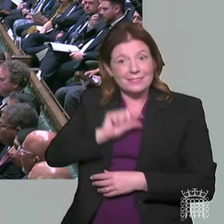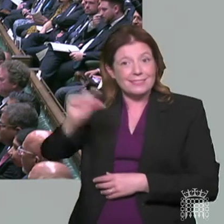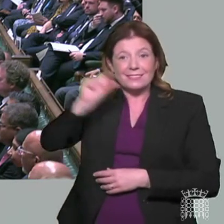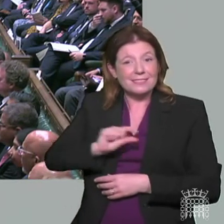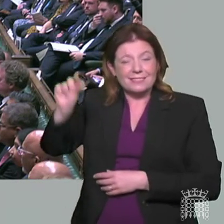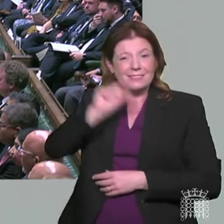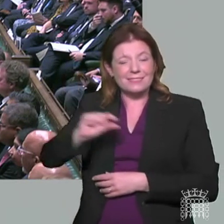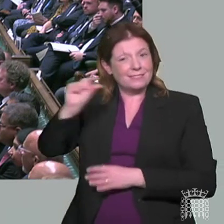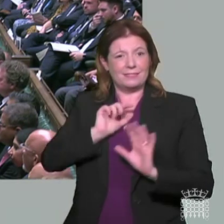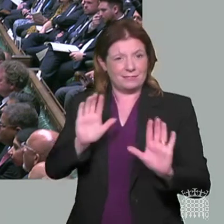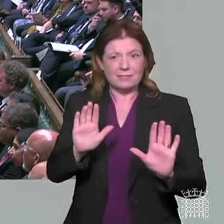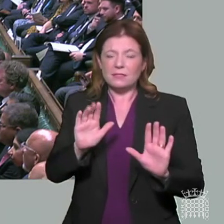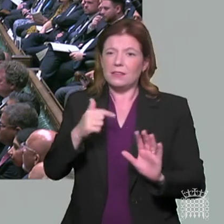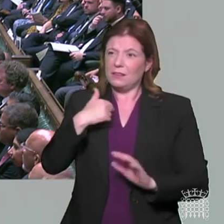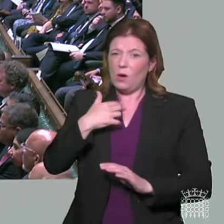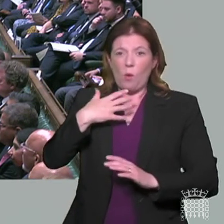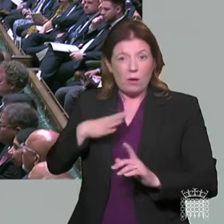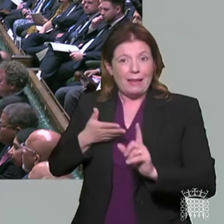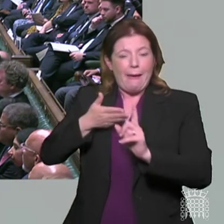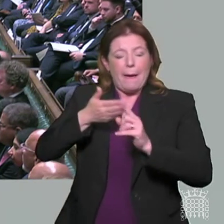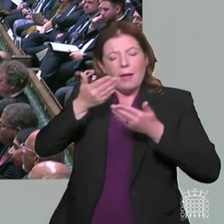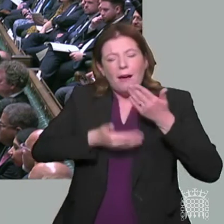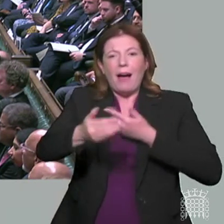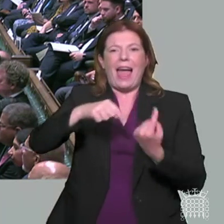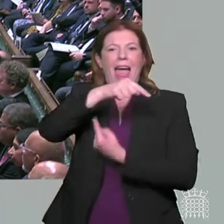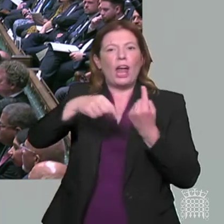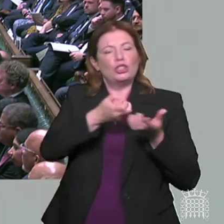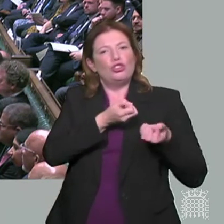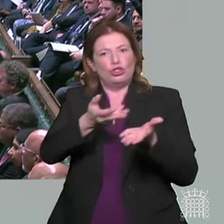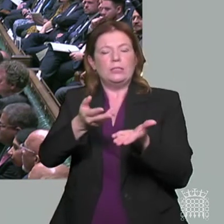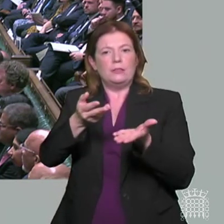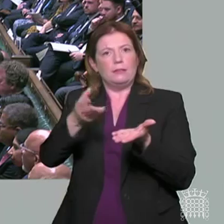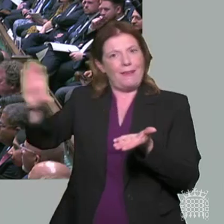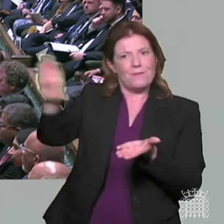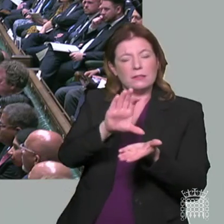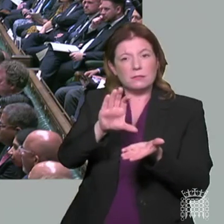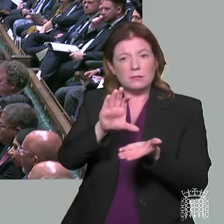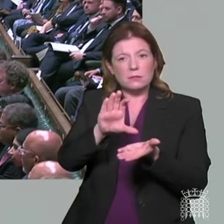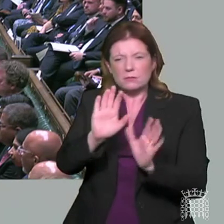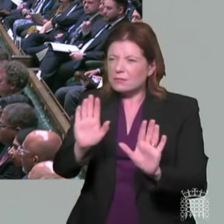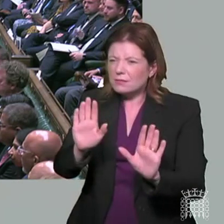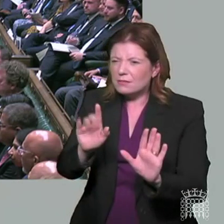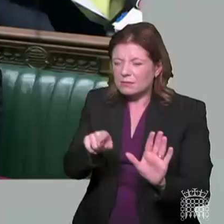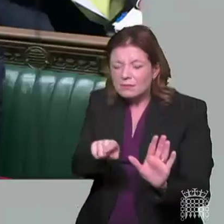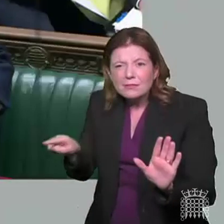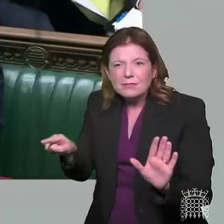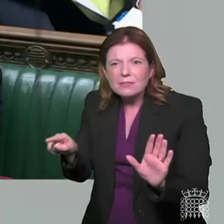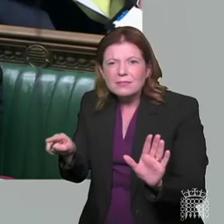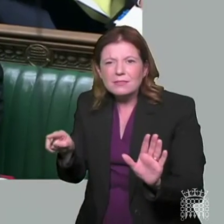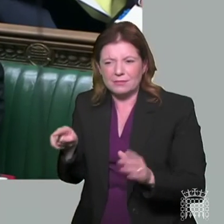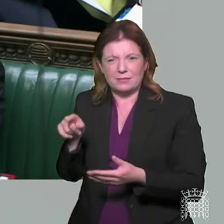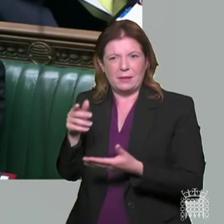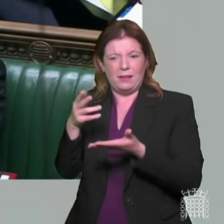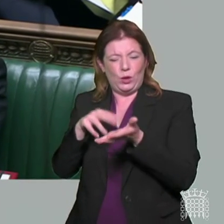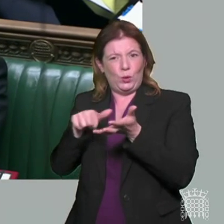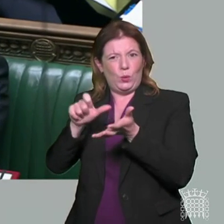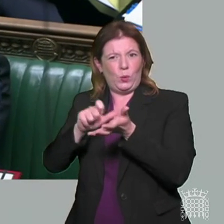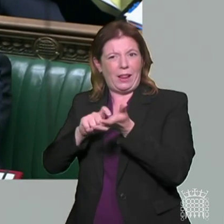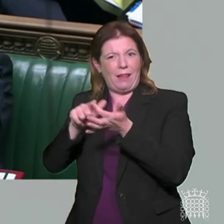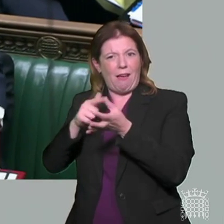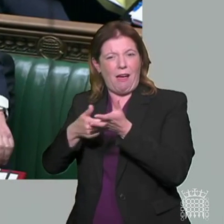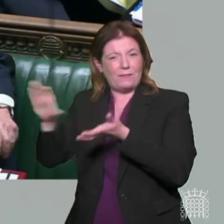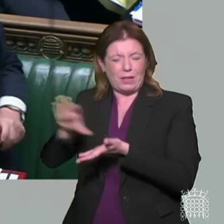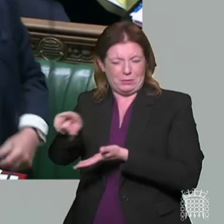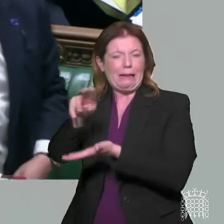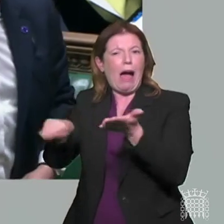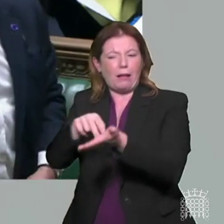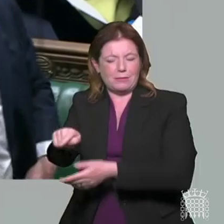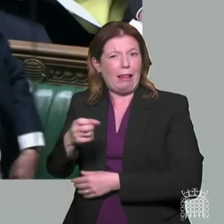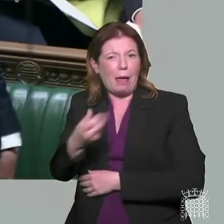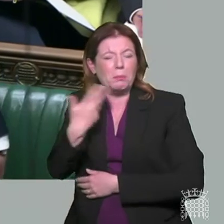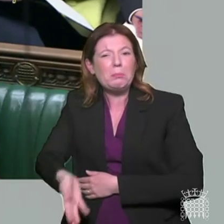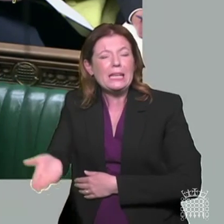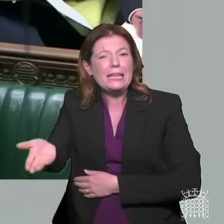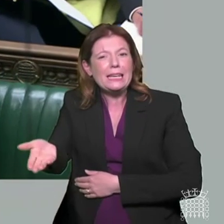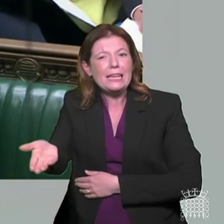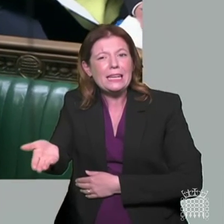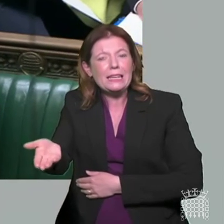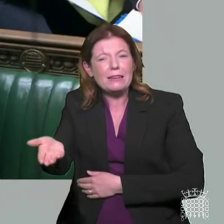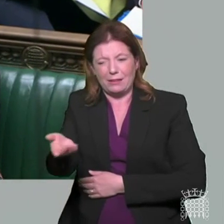What we want to see is investment in the long-term energy provision of our country; Labour has signally failed to do this, cancelling our nuclear power investment.